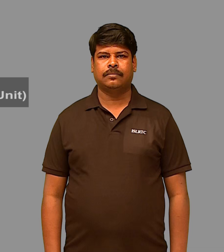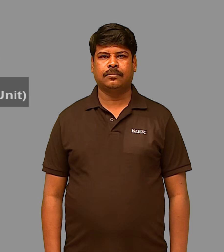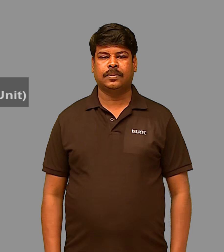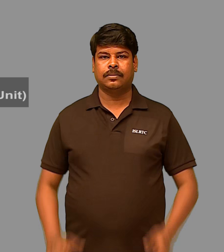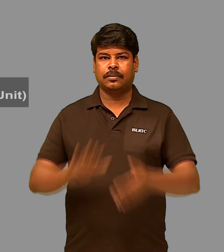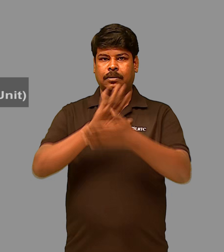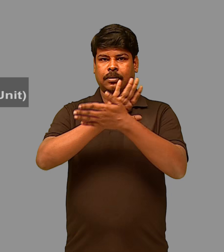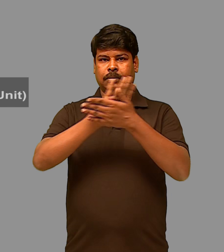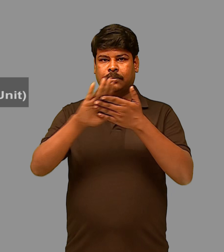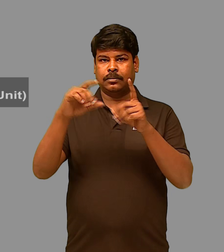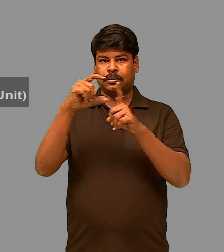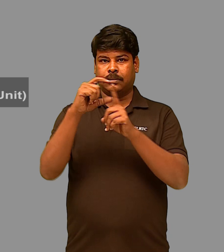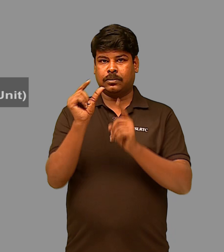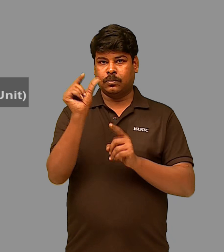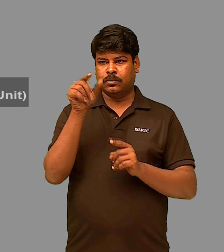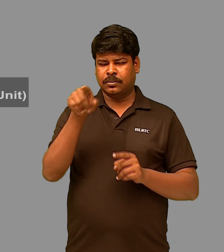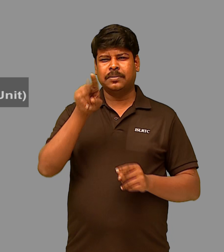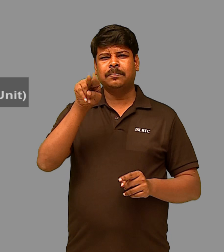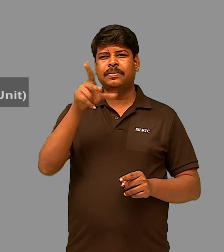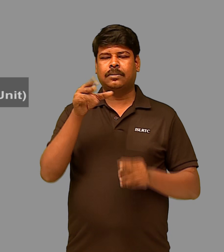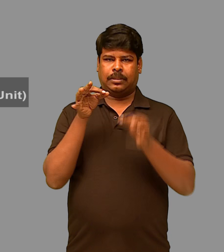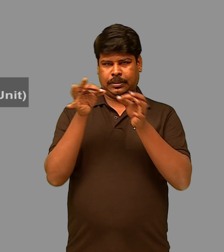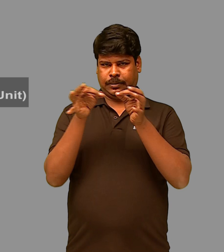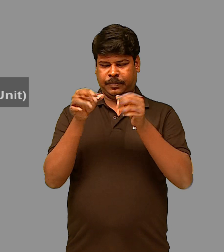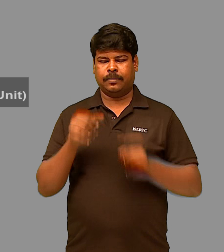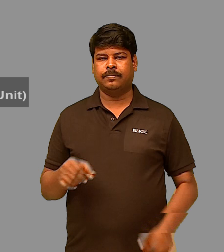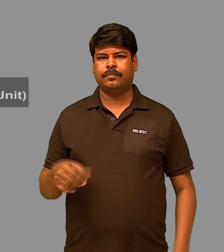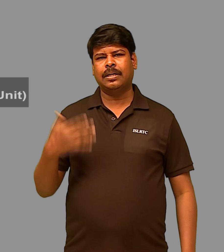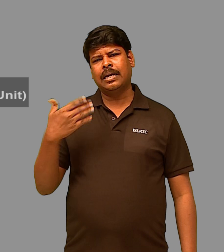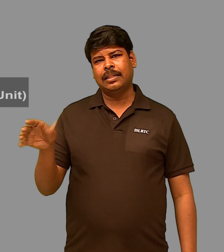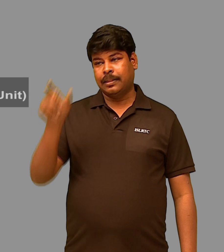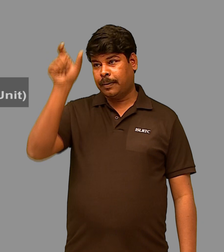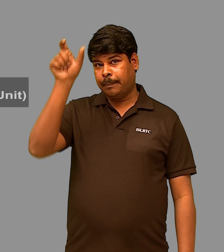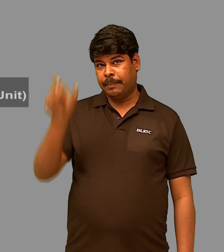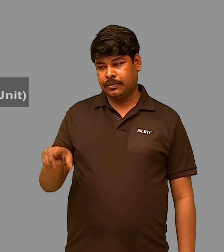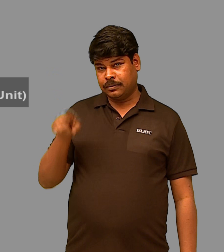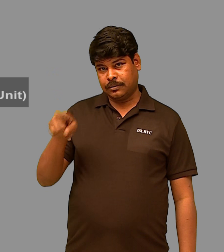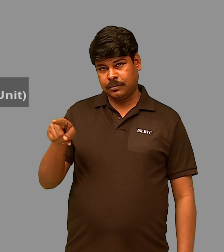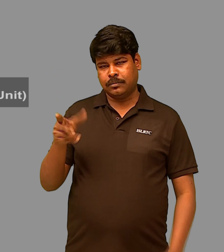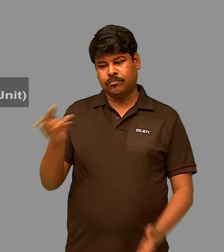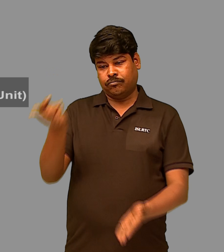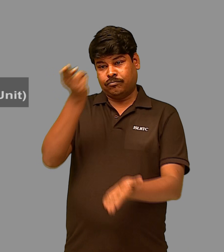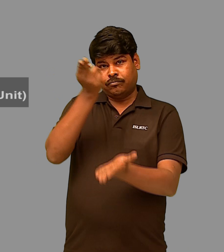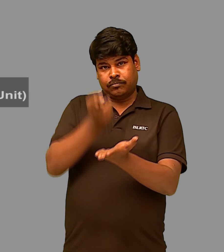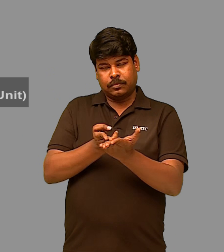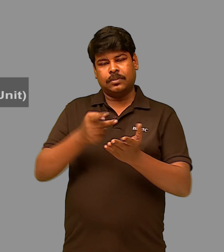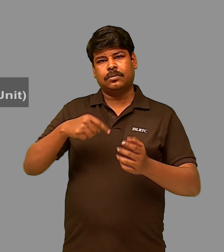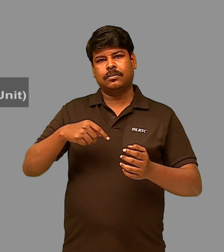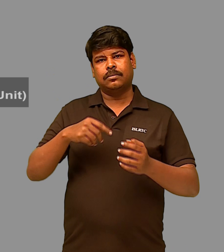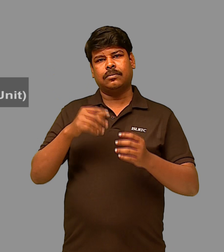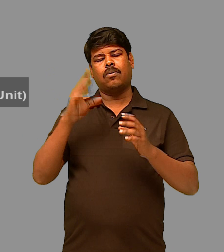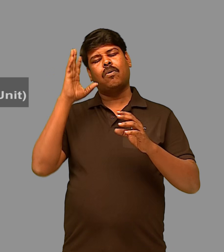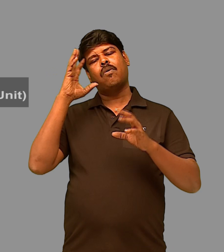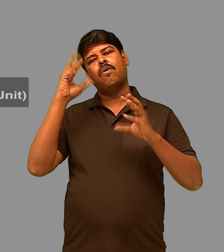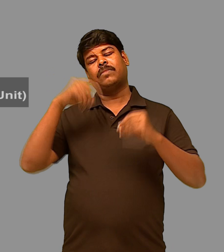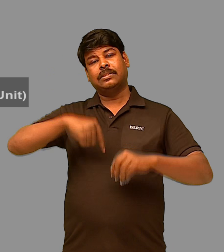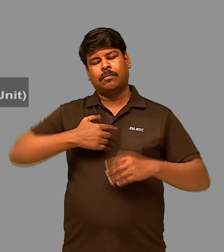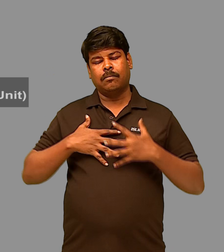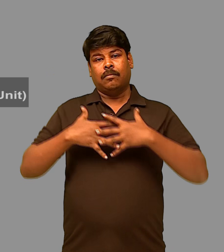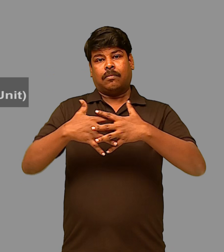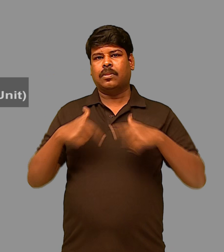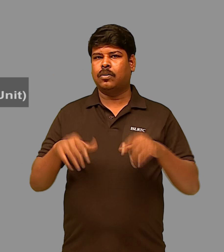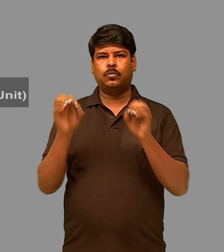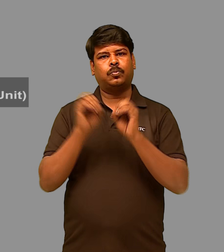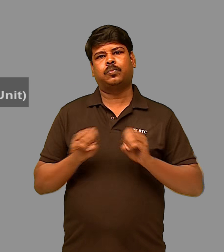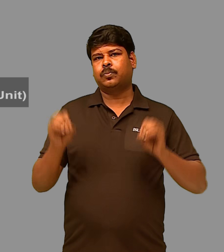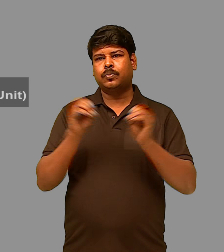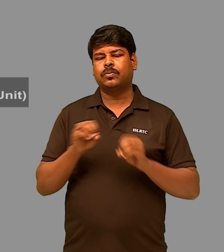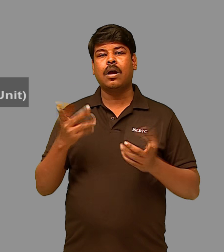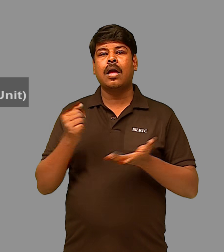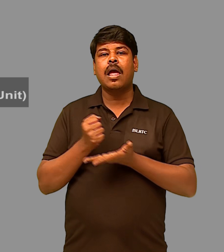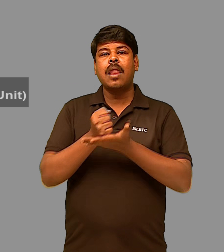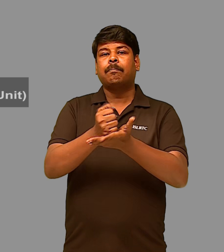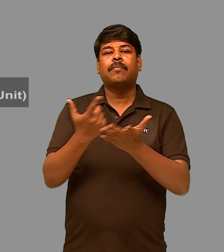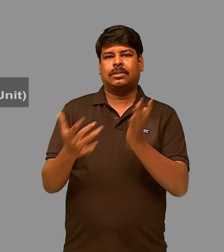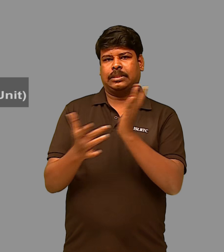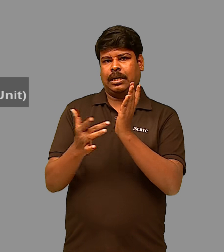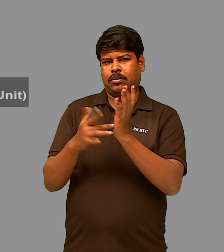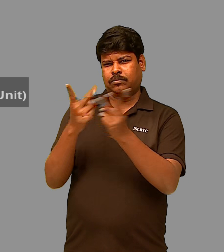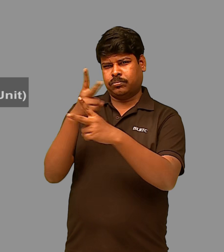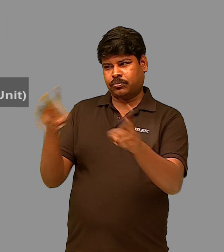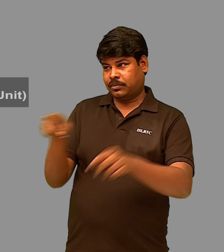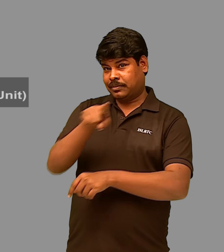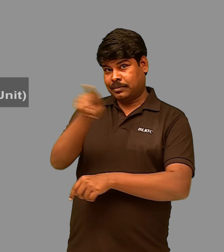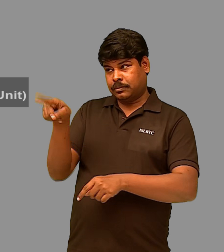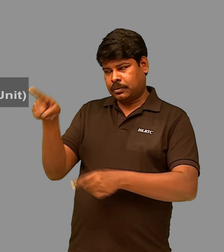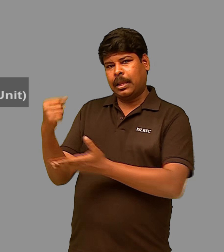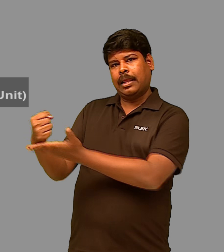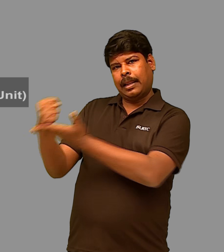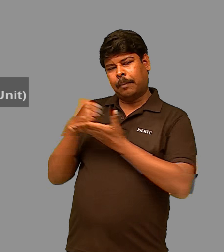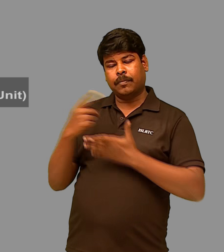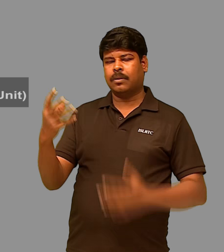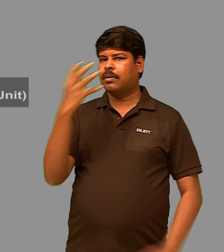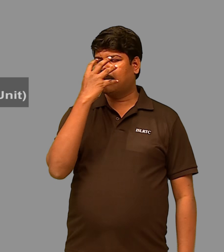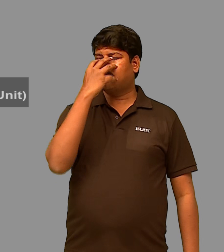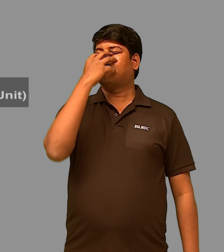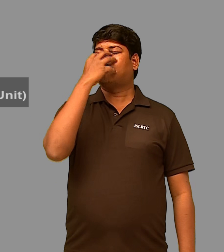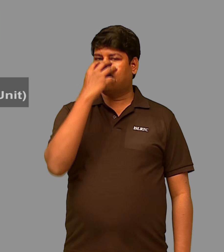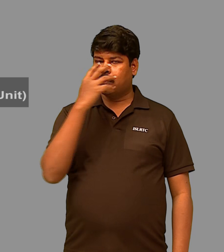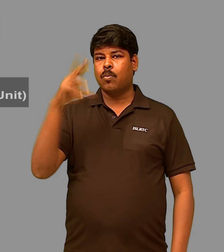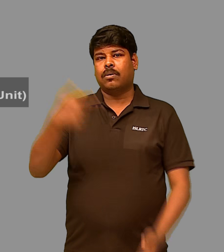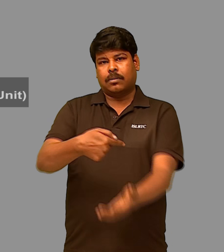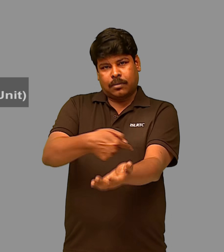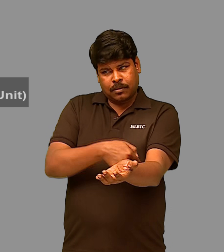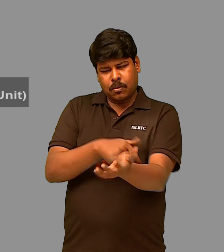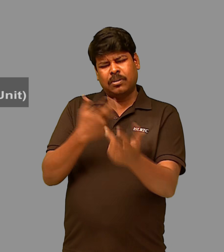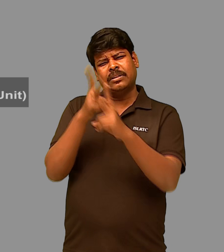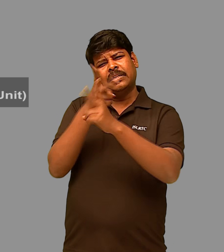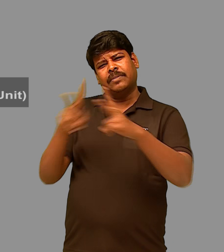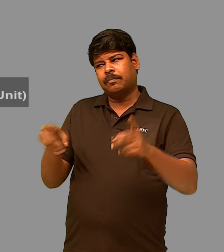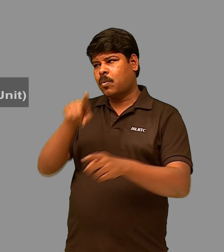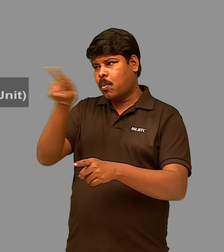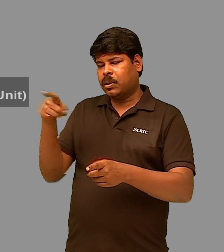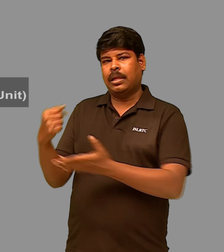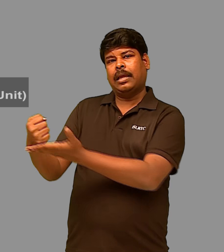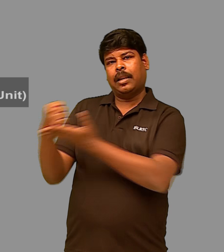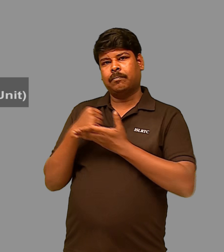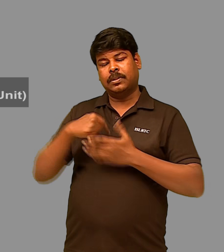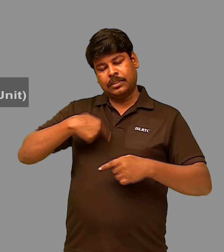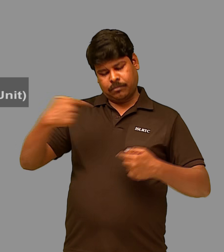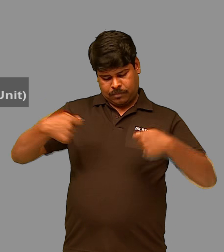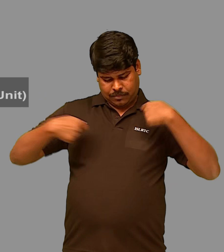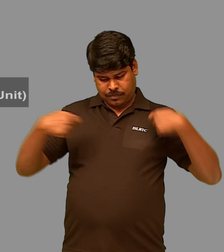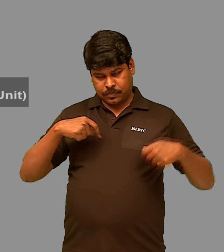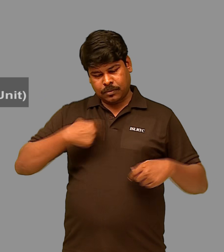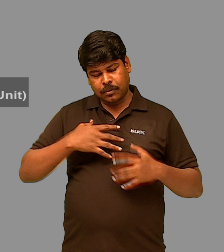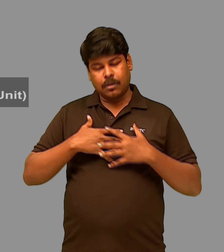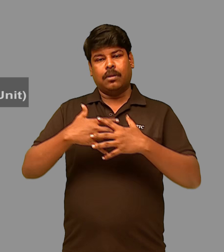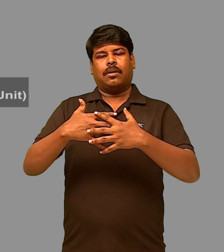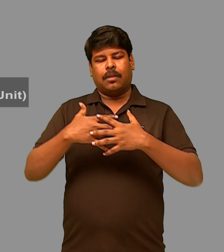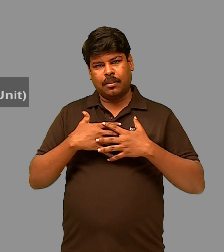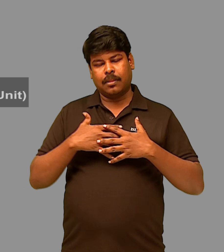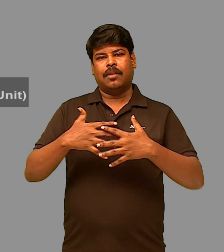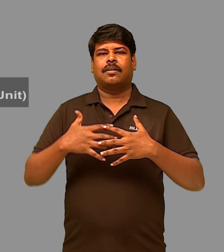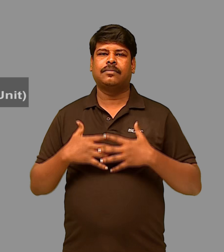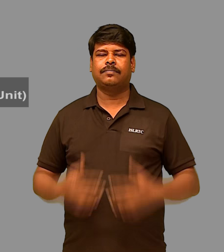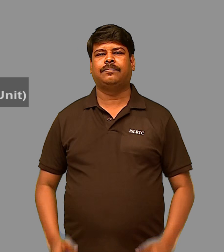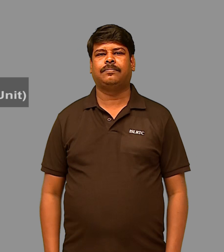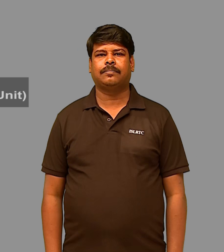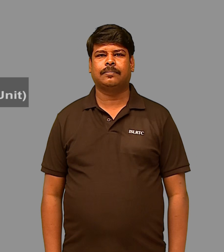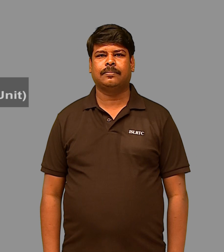High Dependency Unit (HDU)